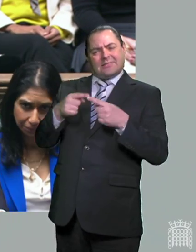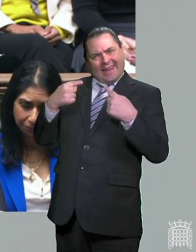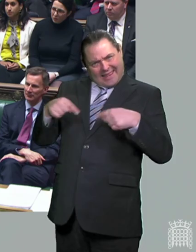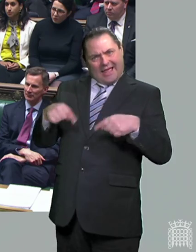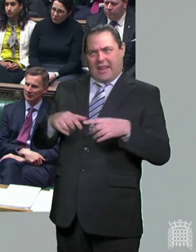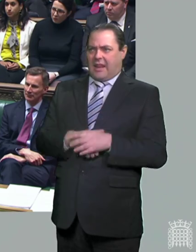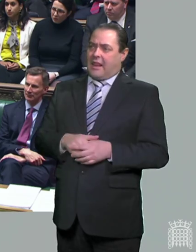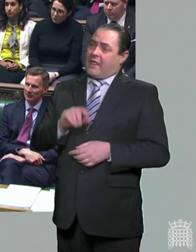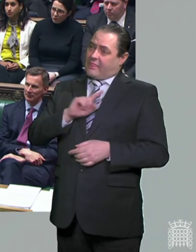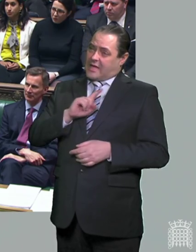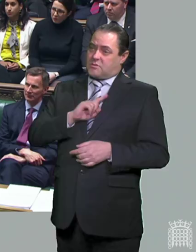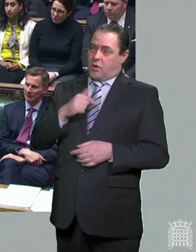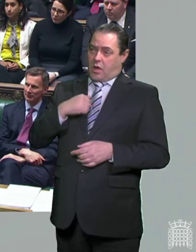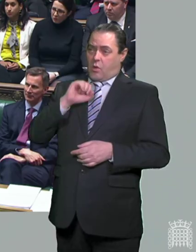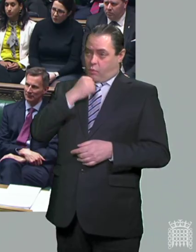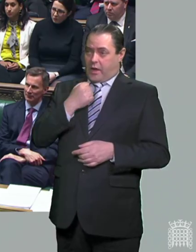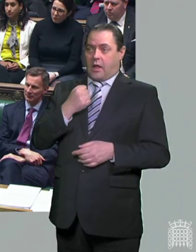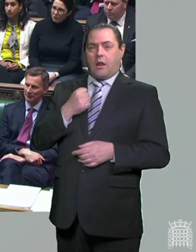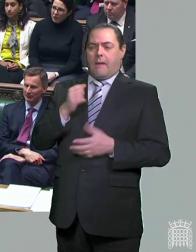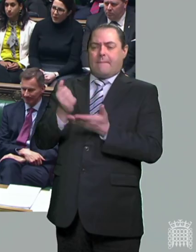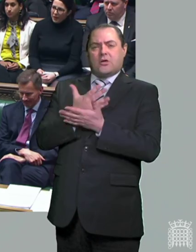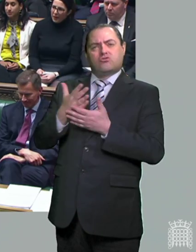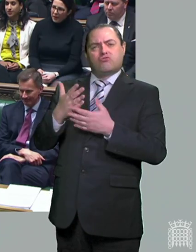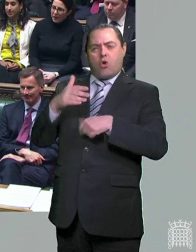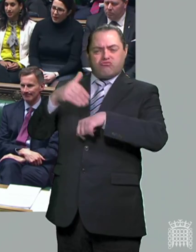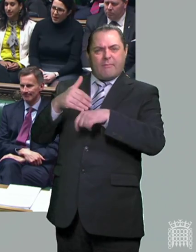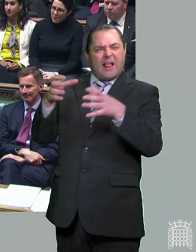That is why we will break the criminal gangs.